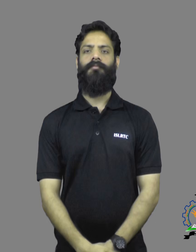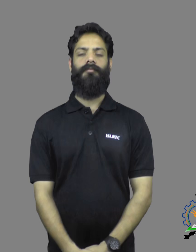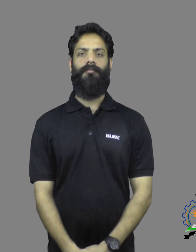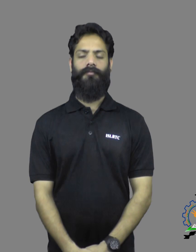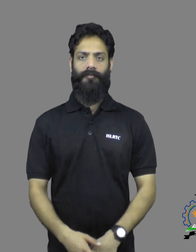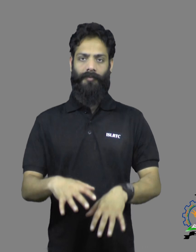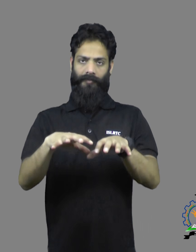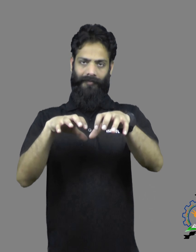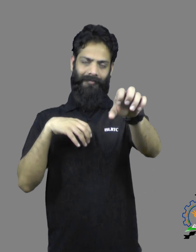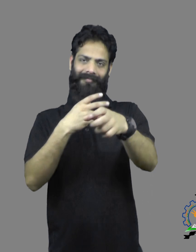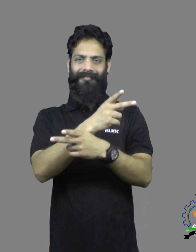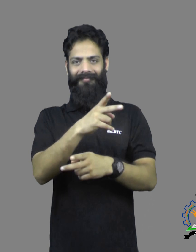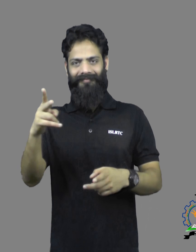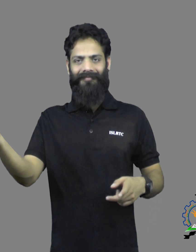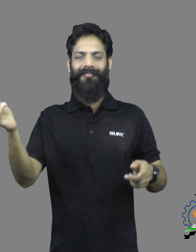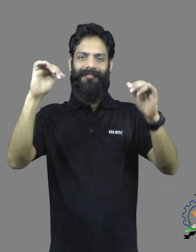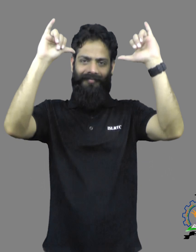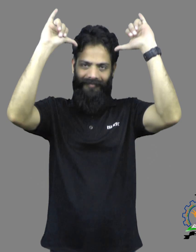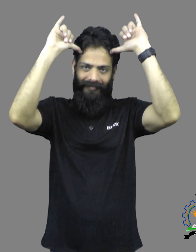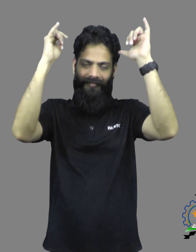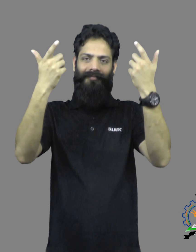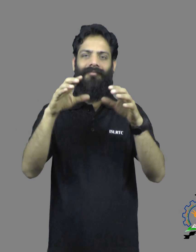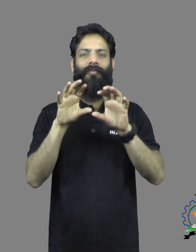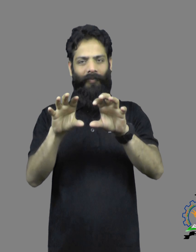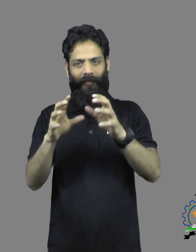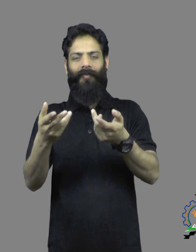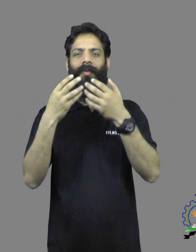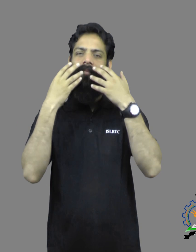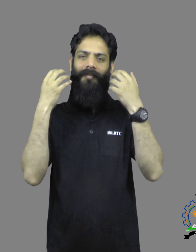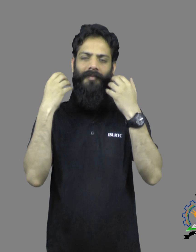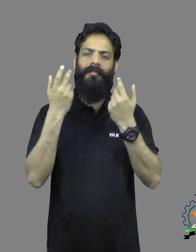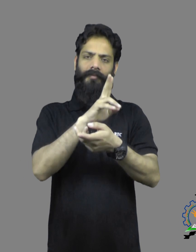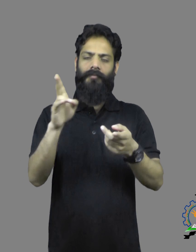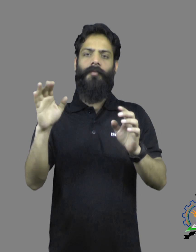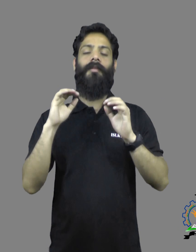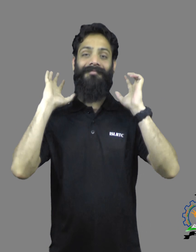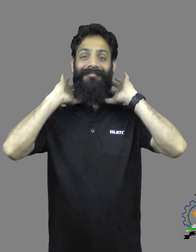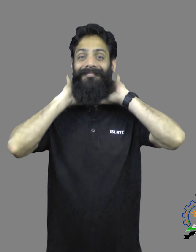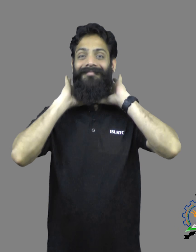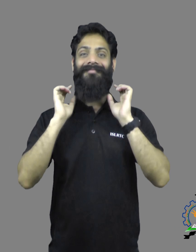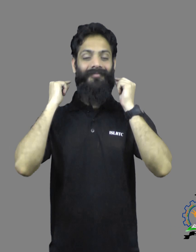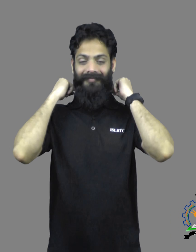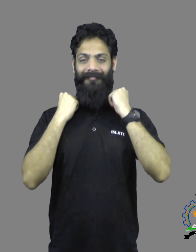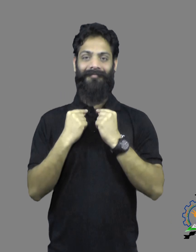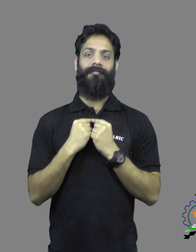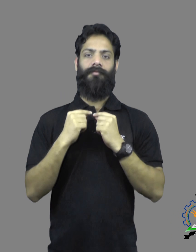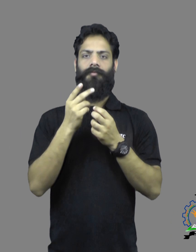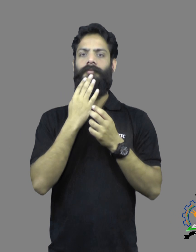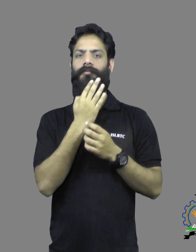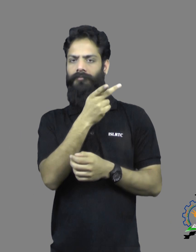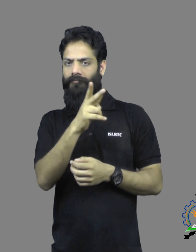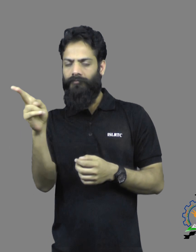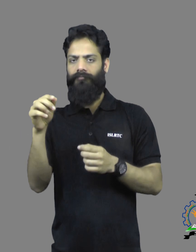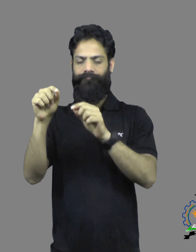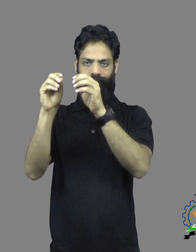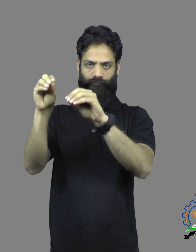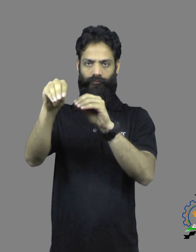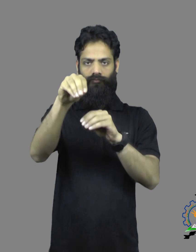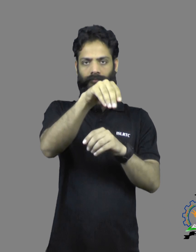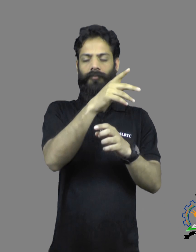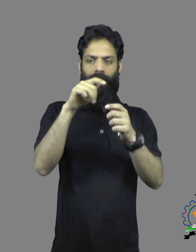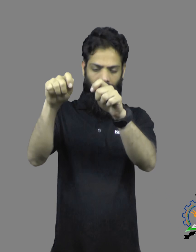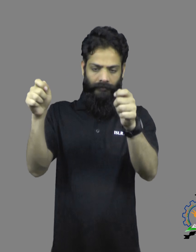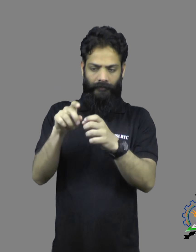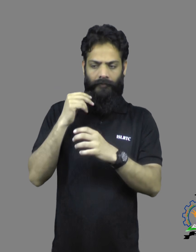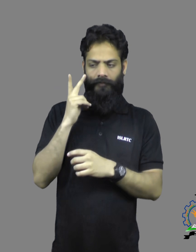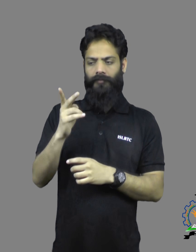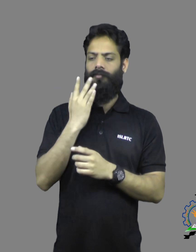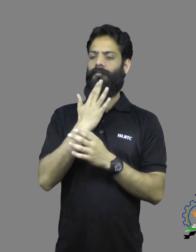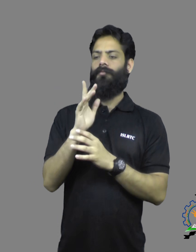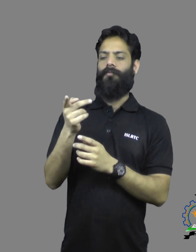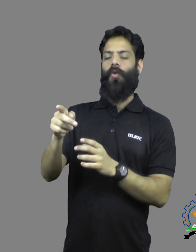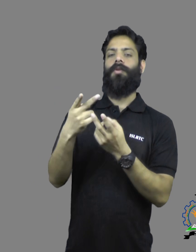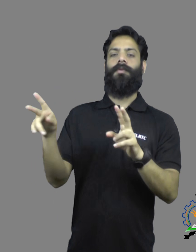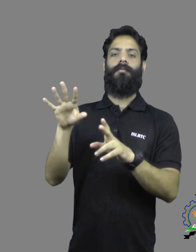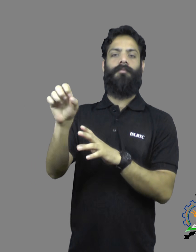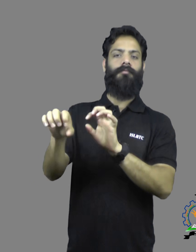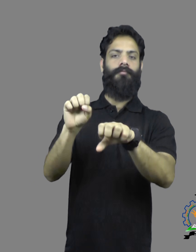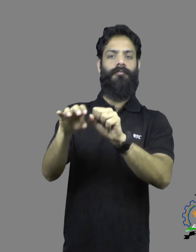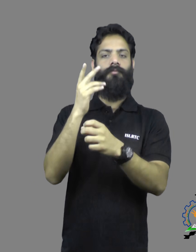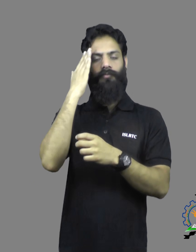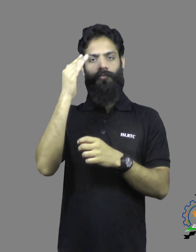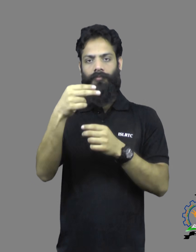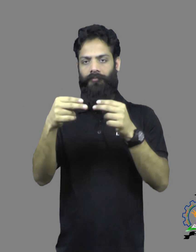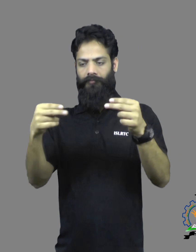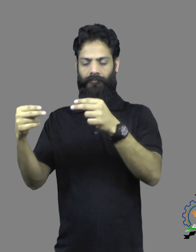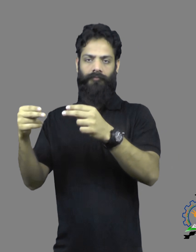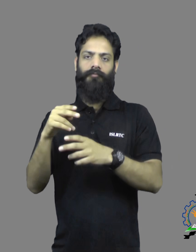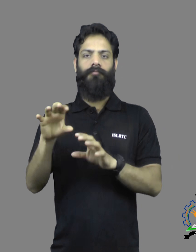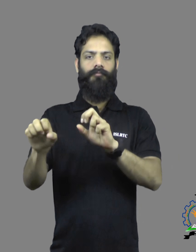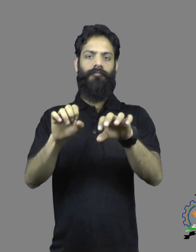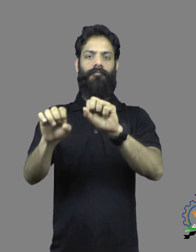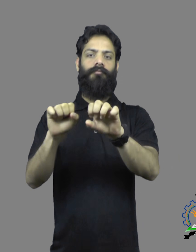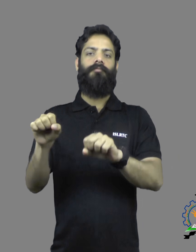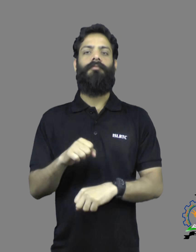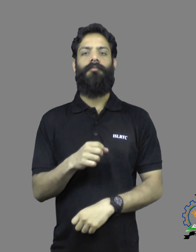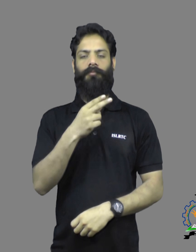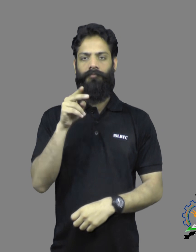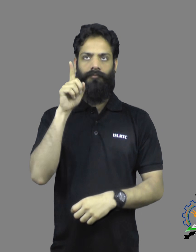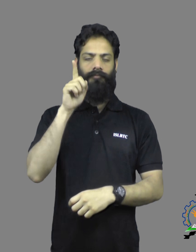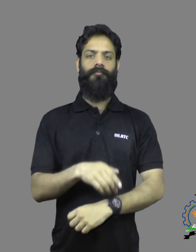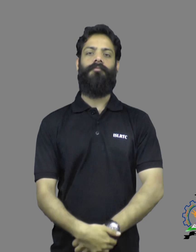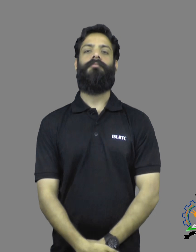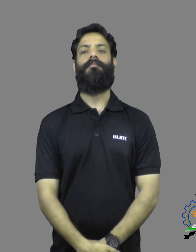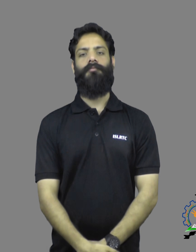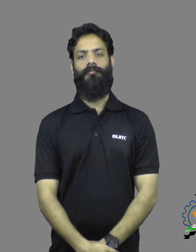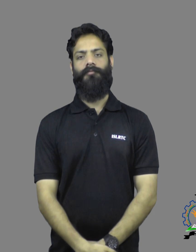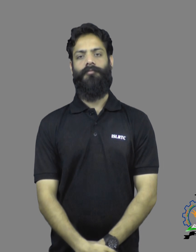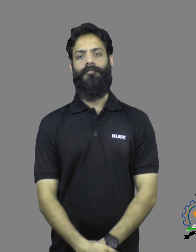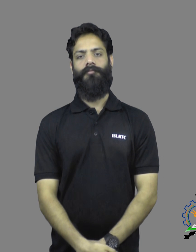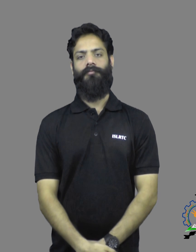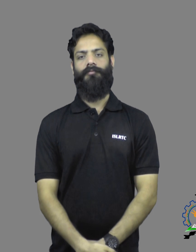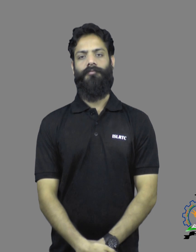Banding of Ringing Method